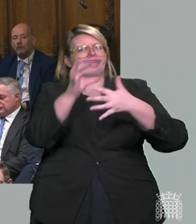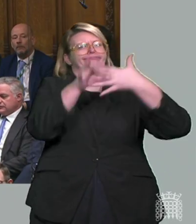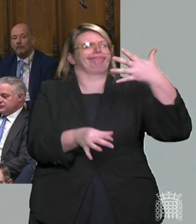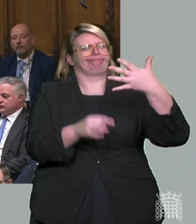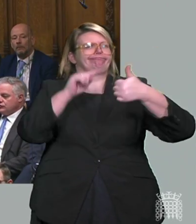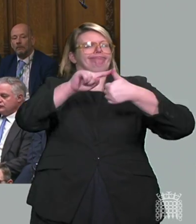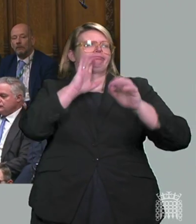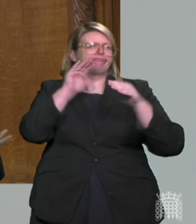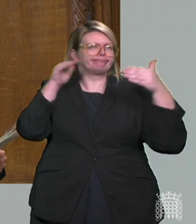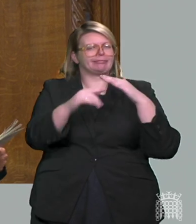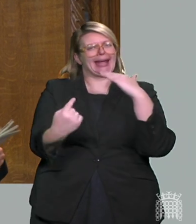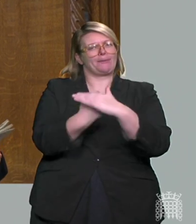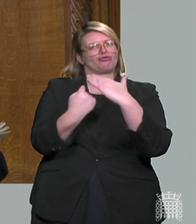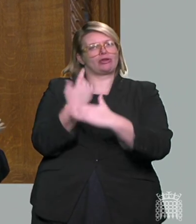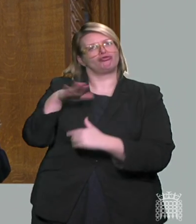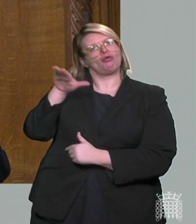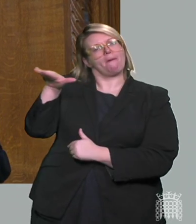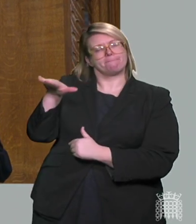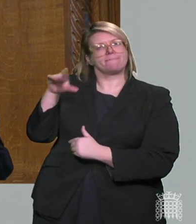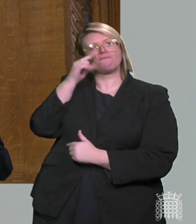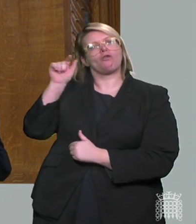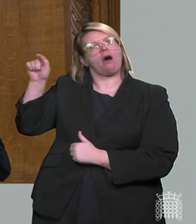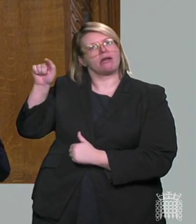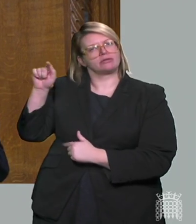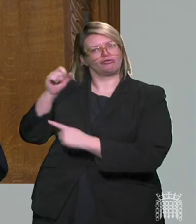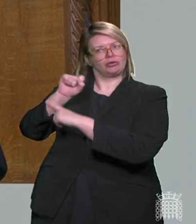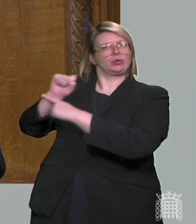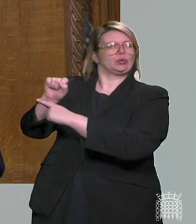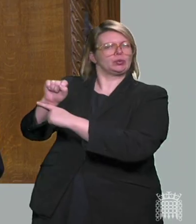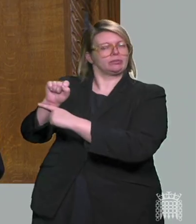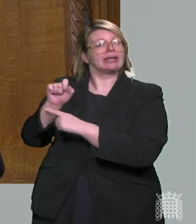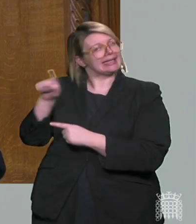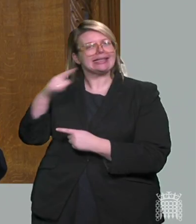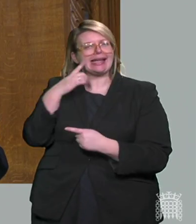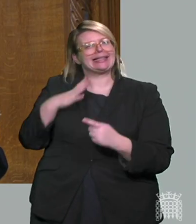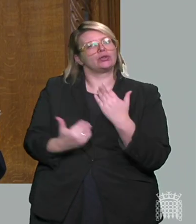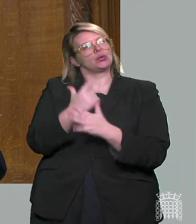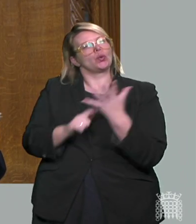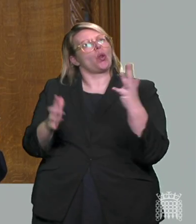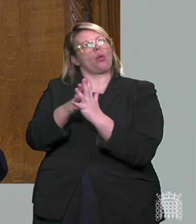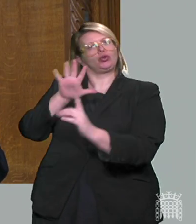He has also said that legislation will be required to stop it, and I completely agree.